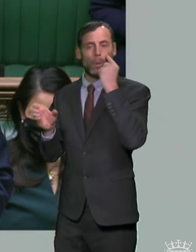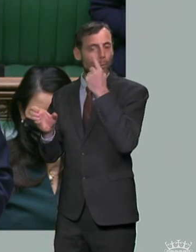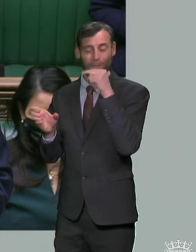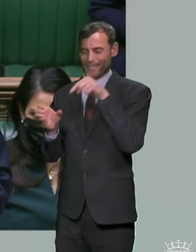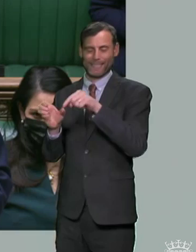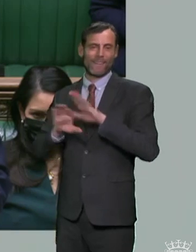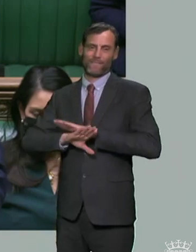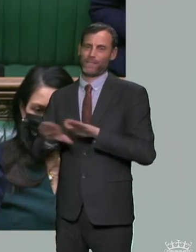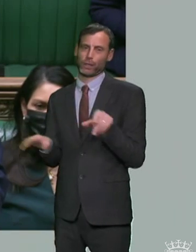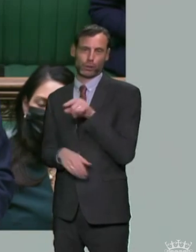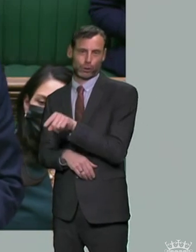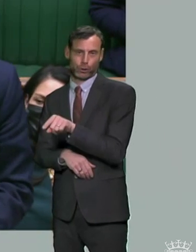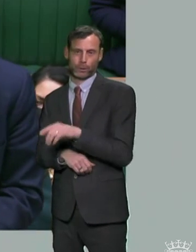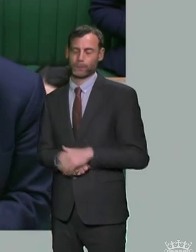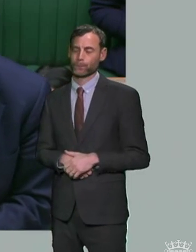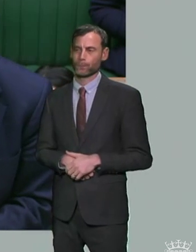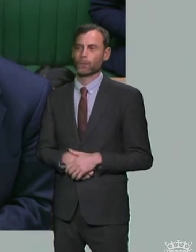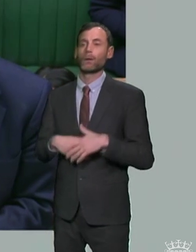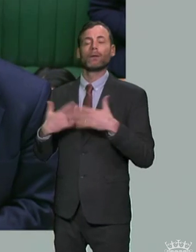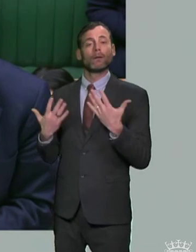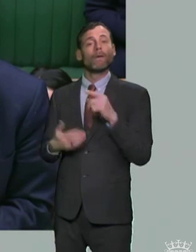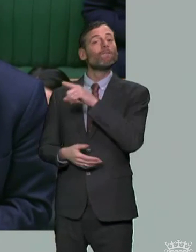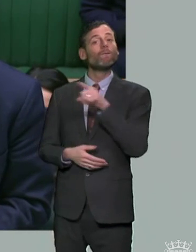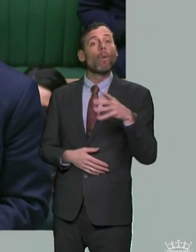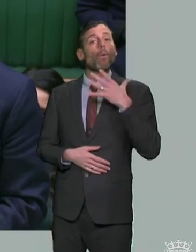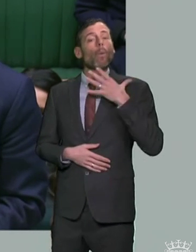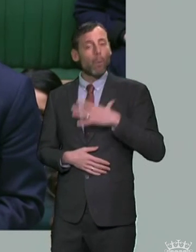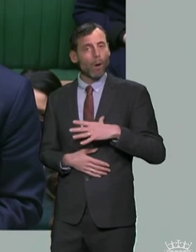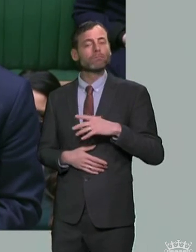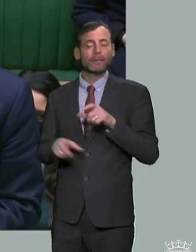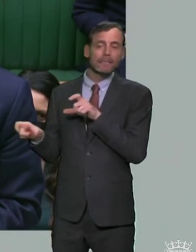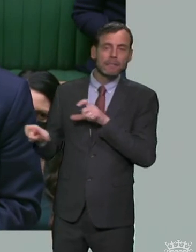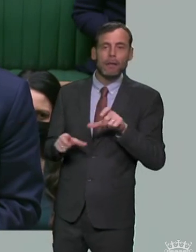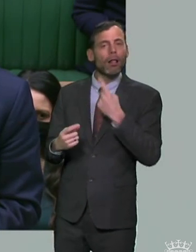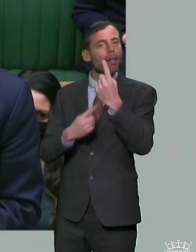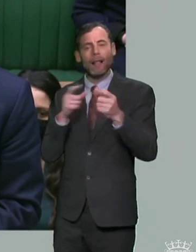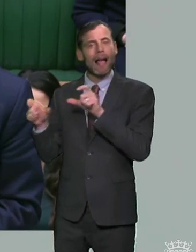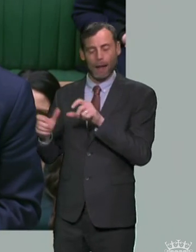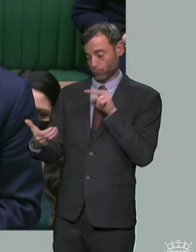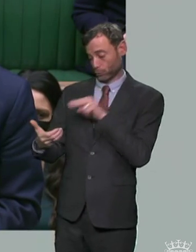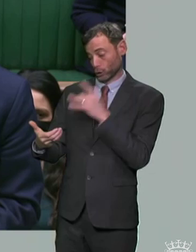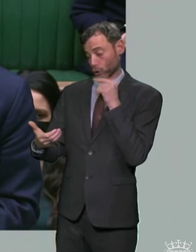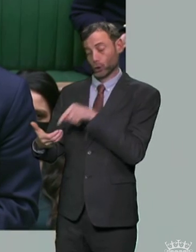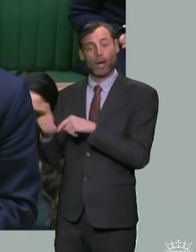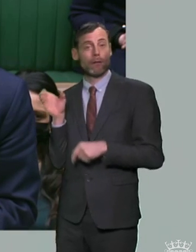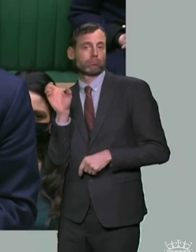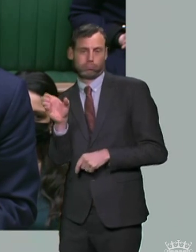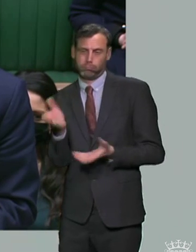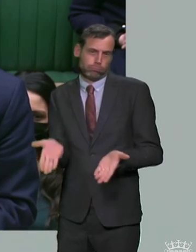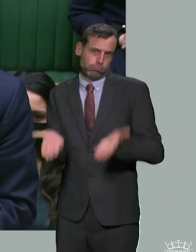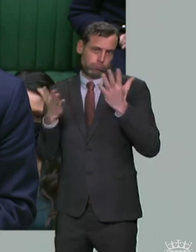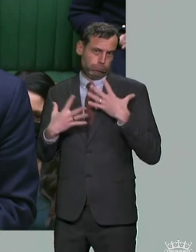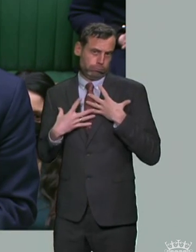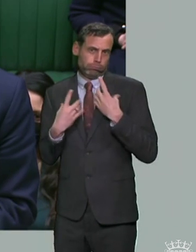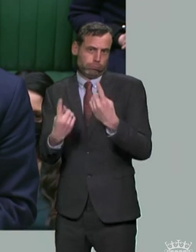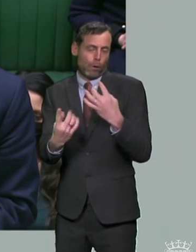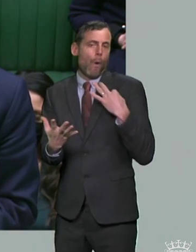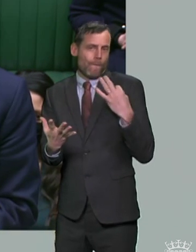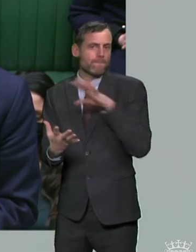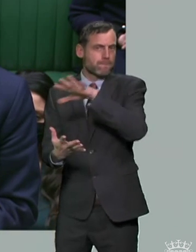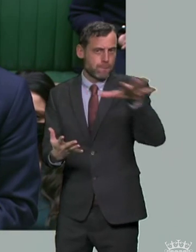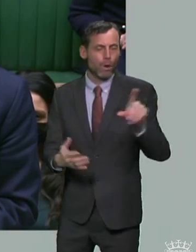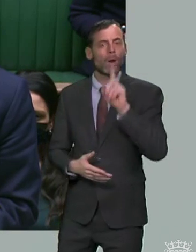Organisations can of course choose to use the NHS covid pass voluntarily, but we will end the compulsory use of covid status certification in England.